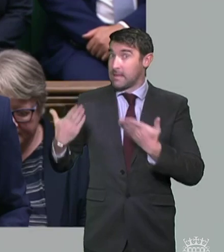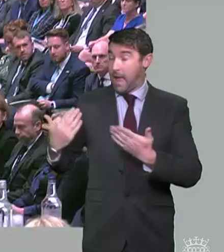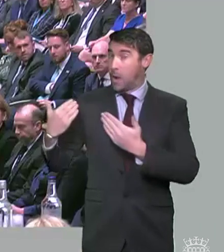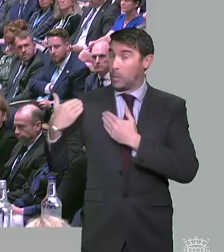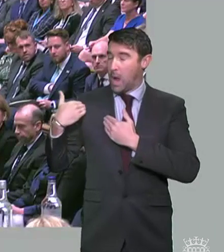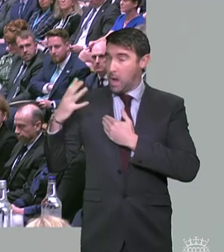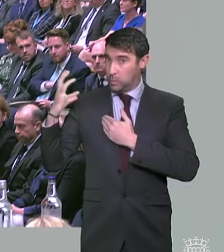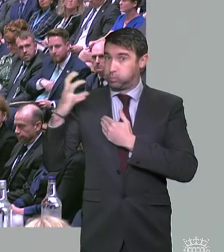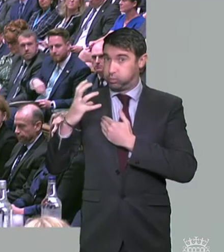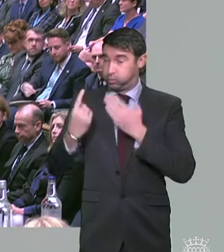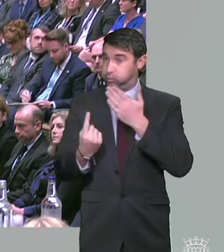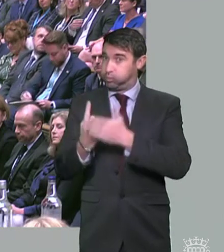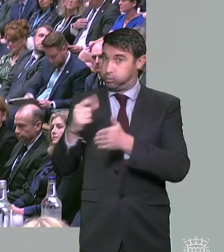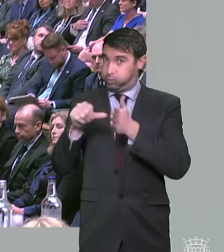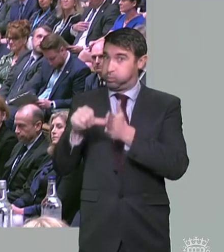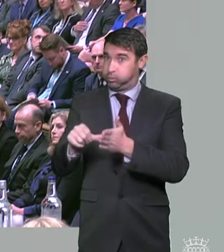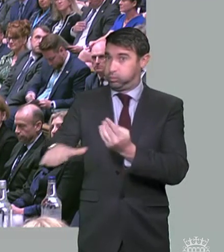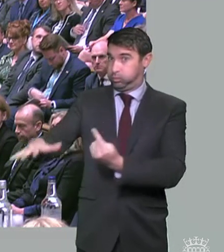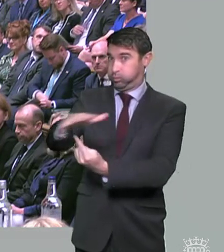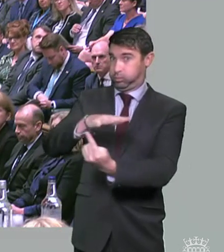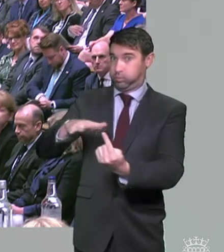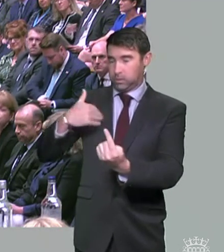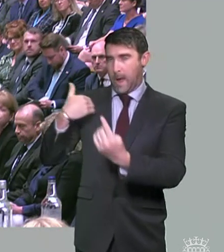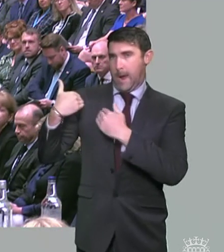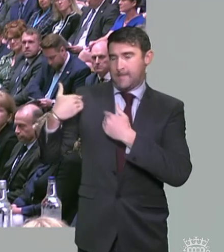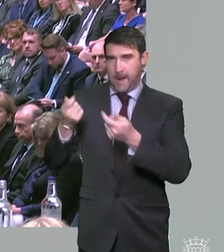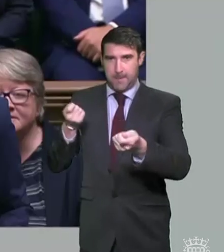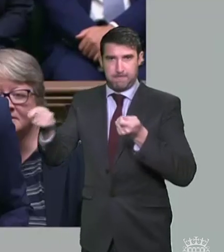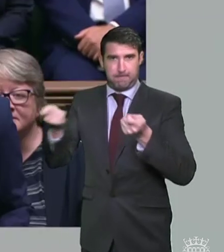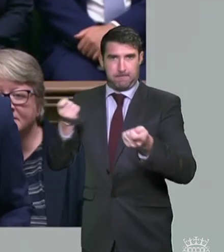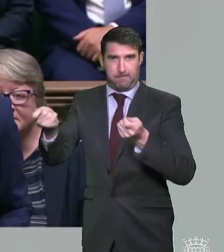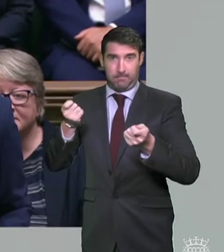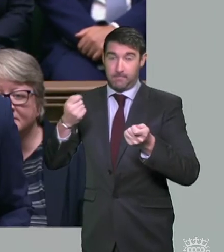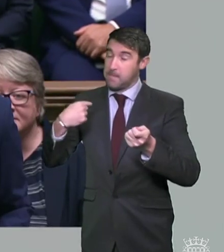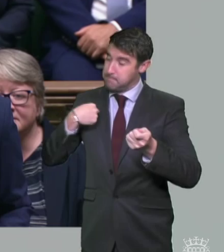I am determined to deliver for everybody across our United Kingdom.